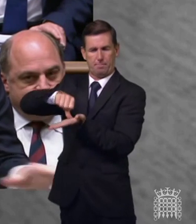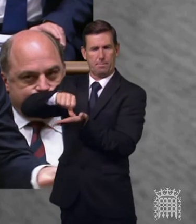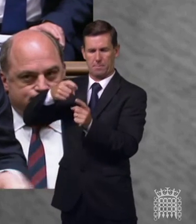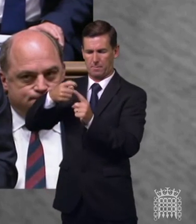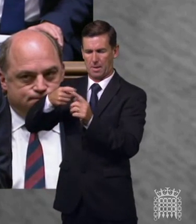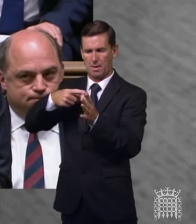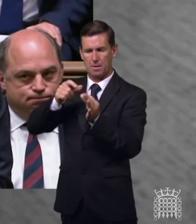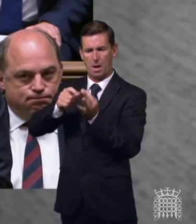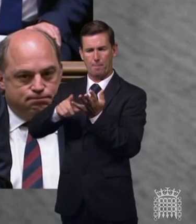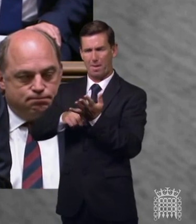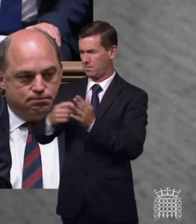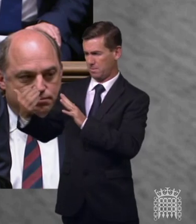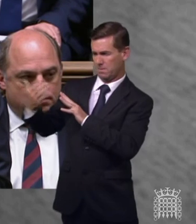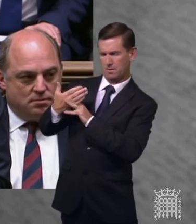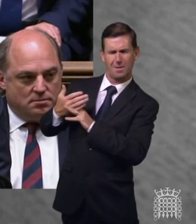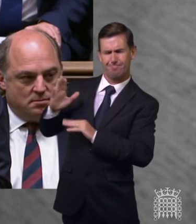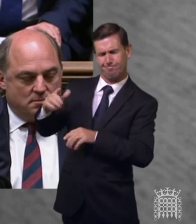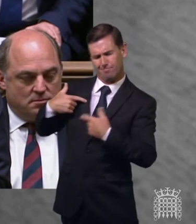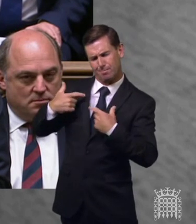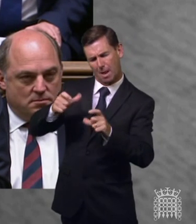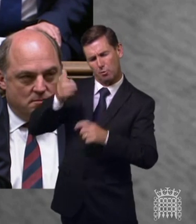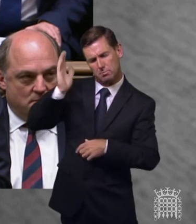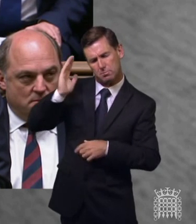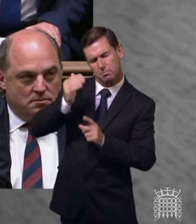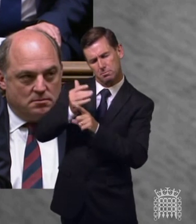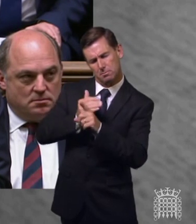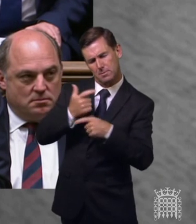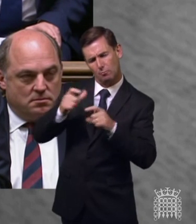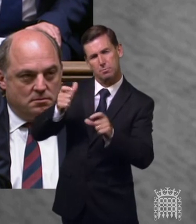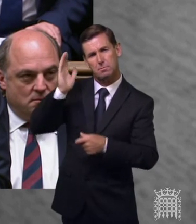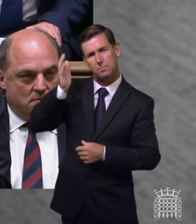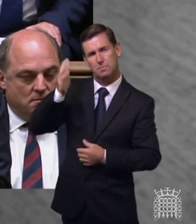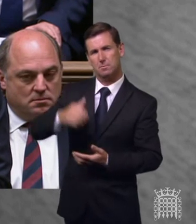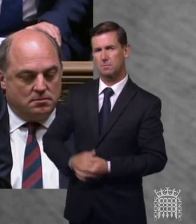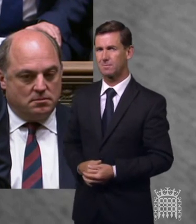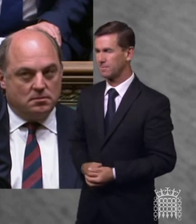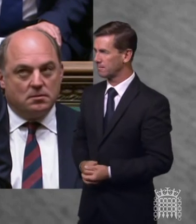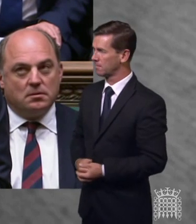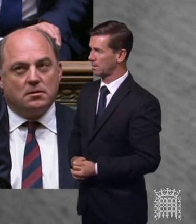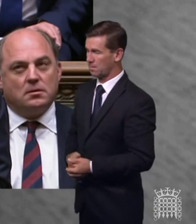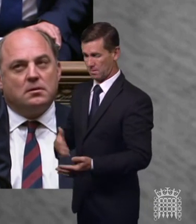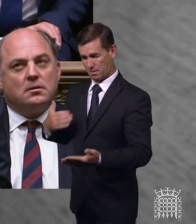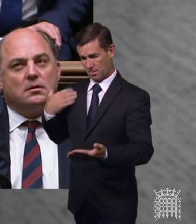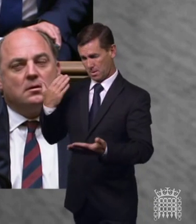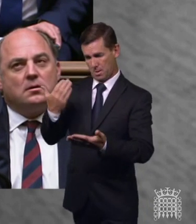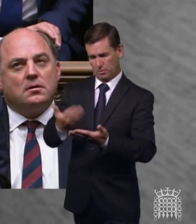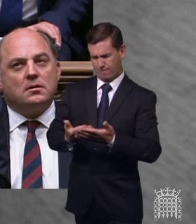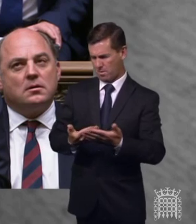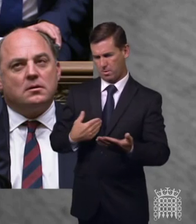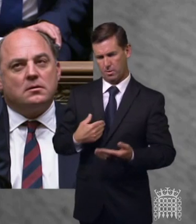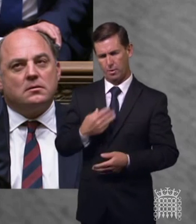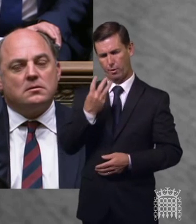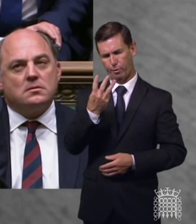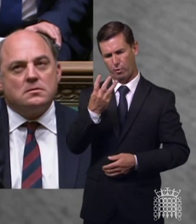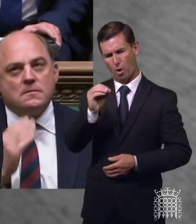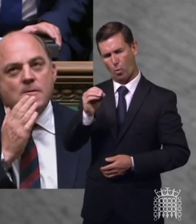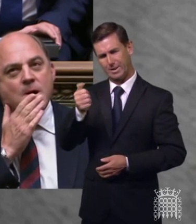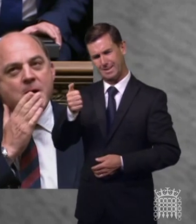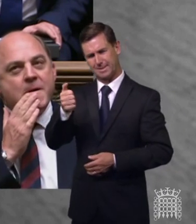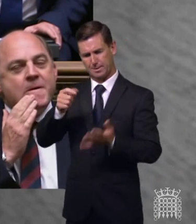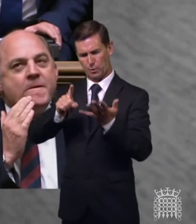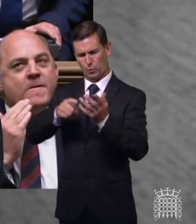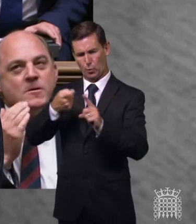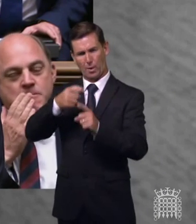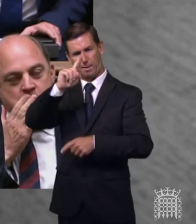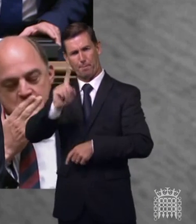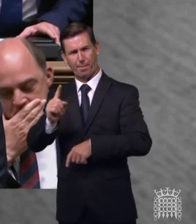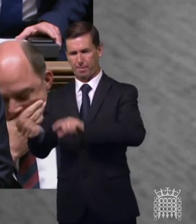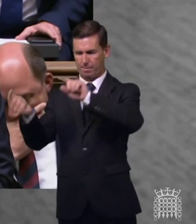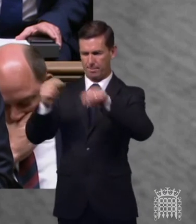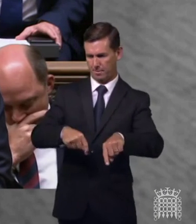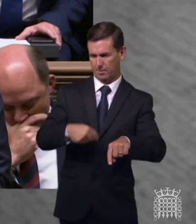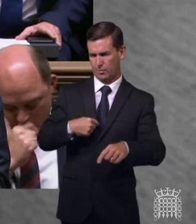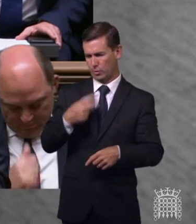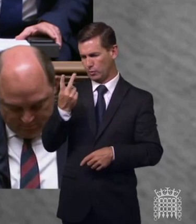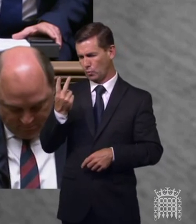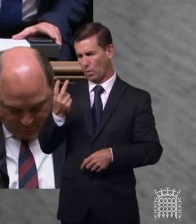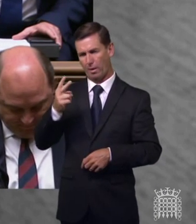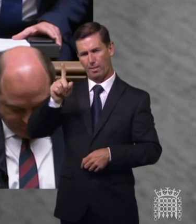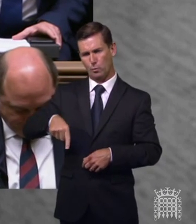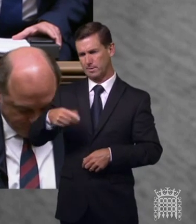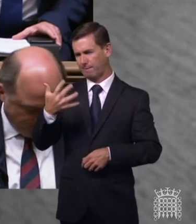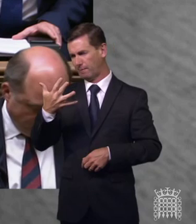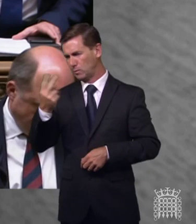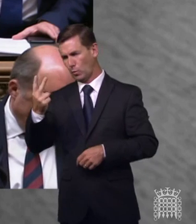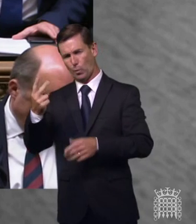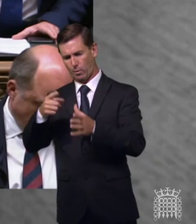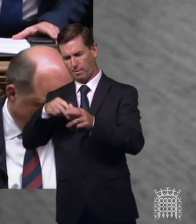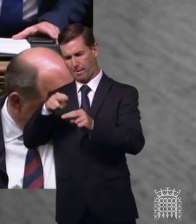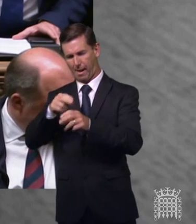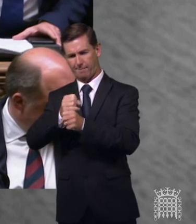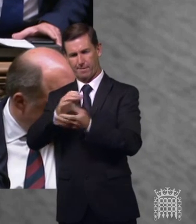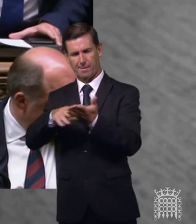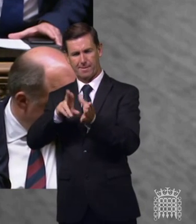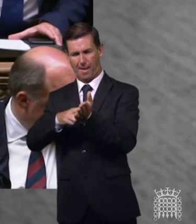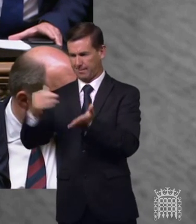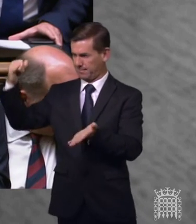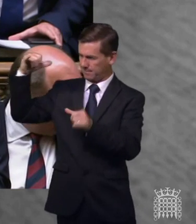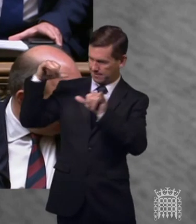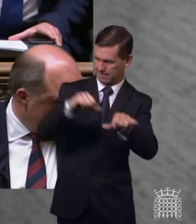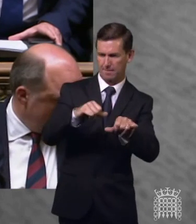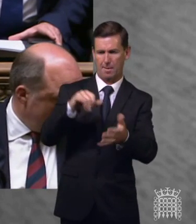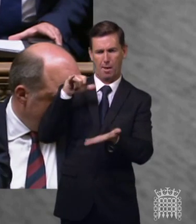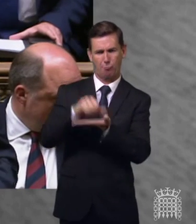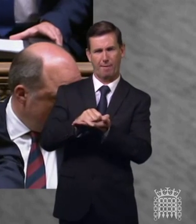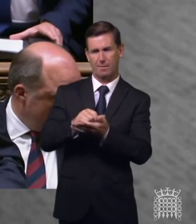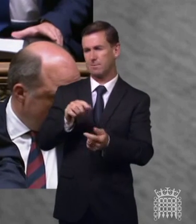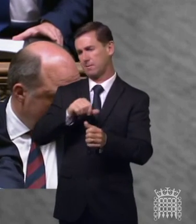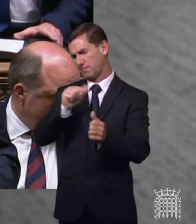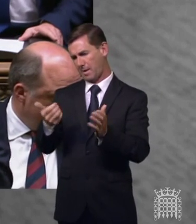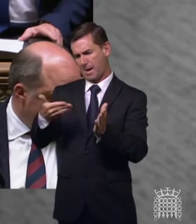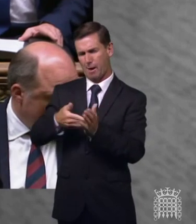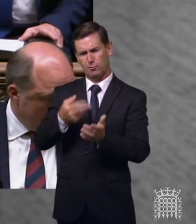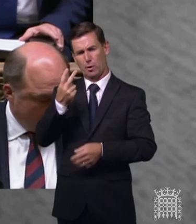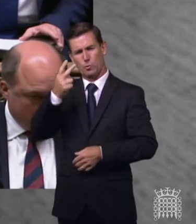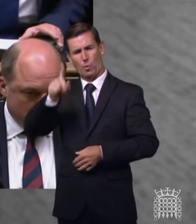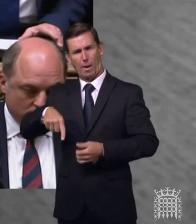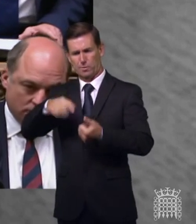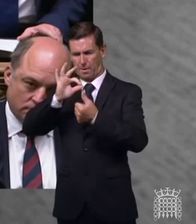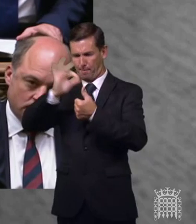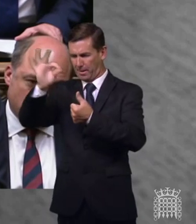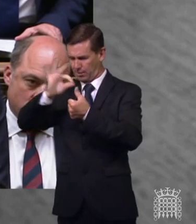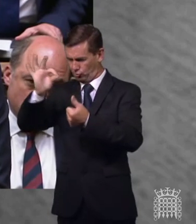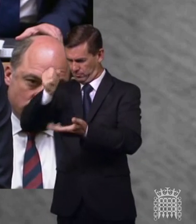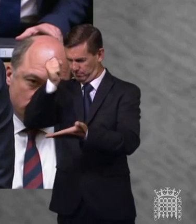I want to make some progress. I can tell the House that we have so far secured the safe return of 306 UK nationals and 2,052 Afghan nationals as part of our resettlement programme, with a further 2,000 Afghan applications completed and many more being processed.